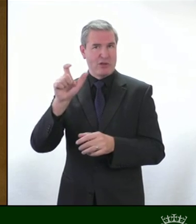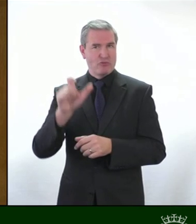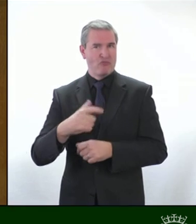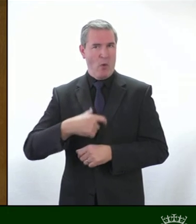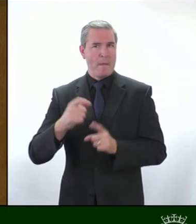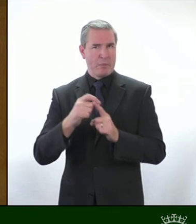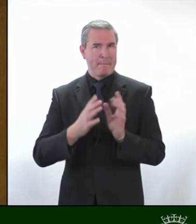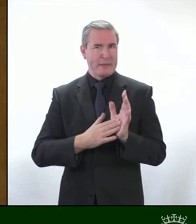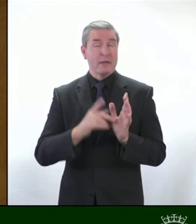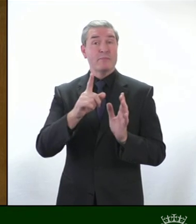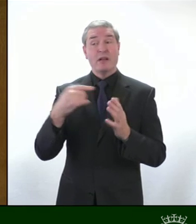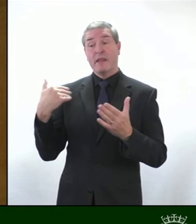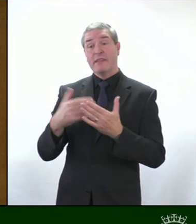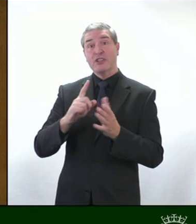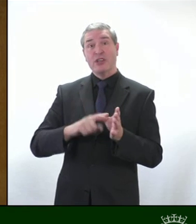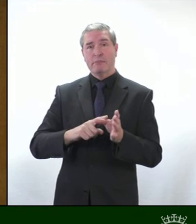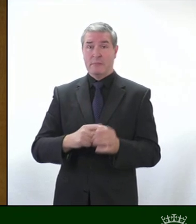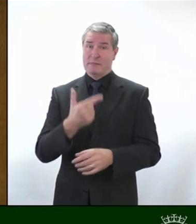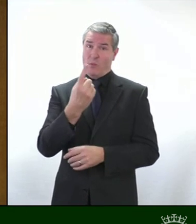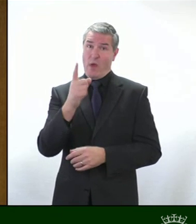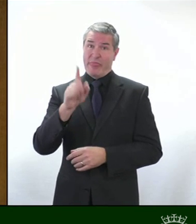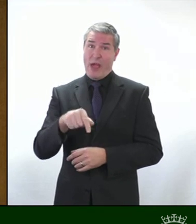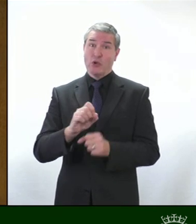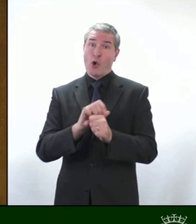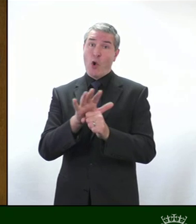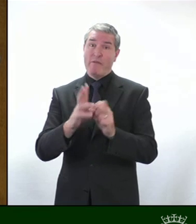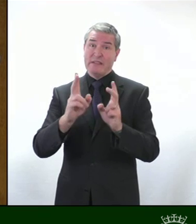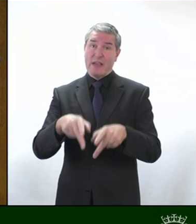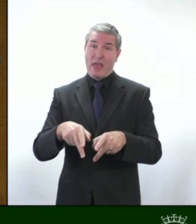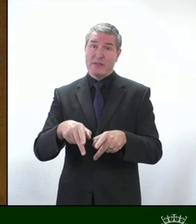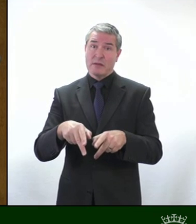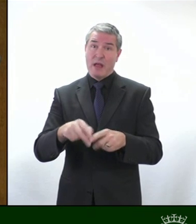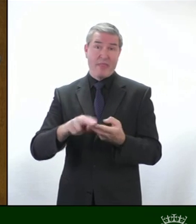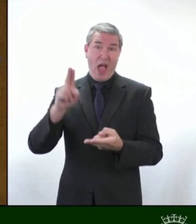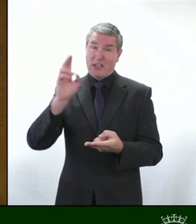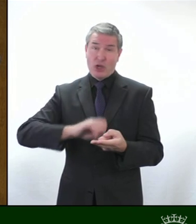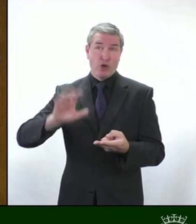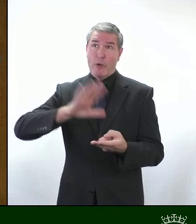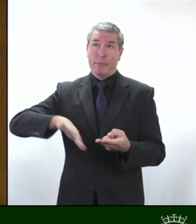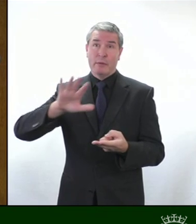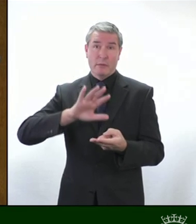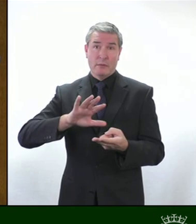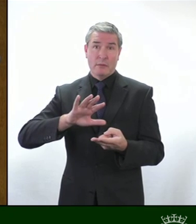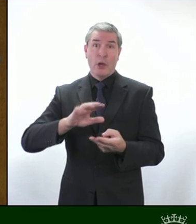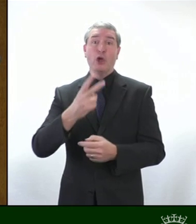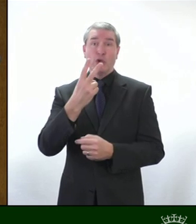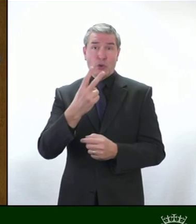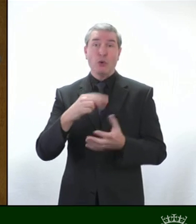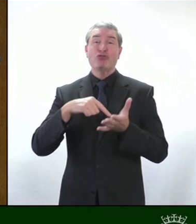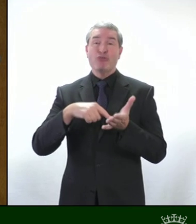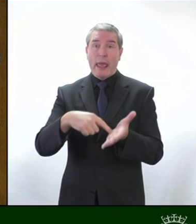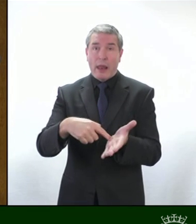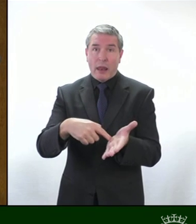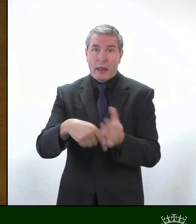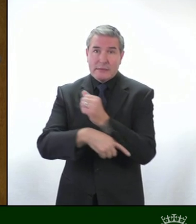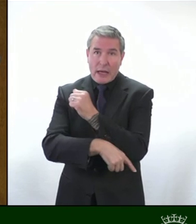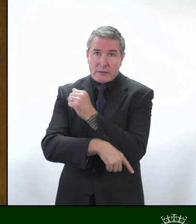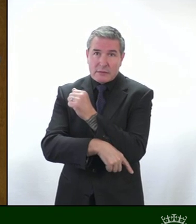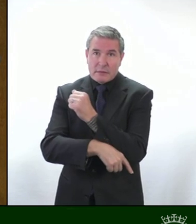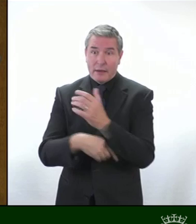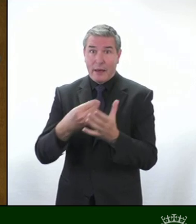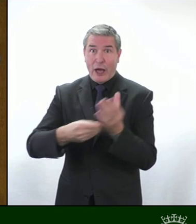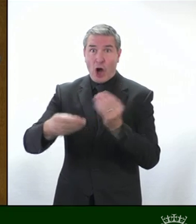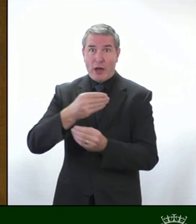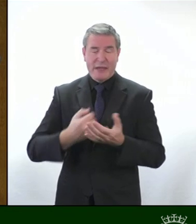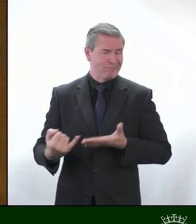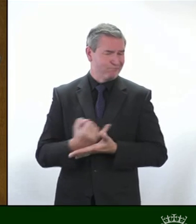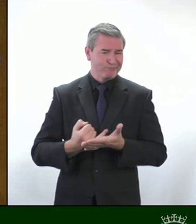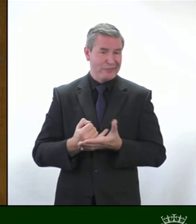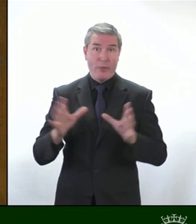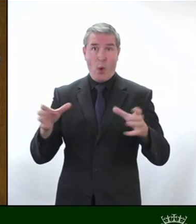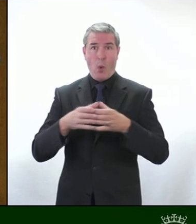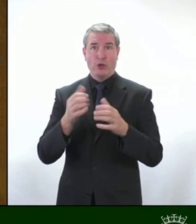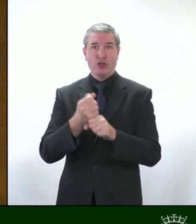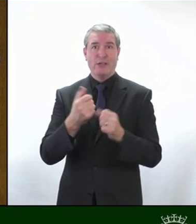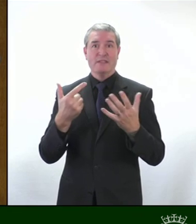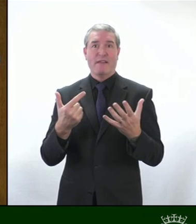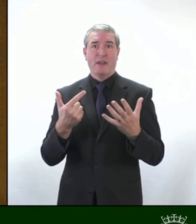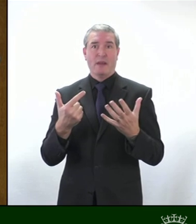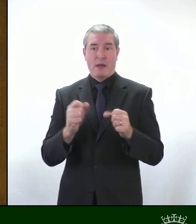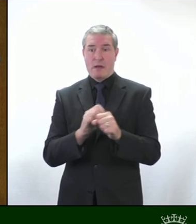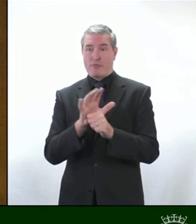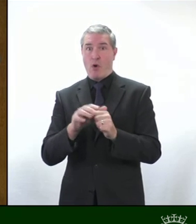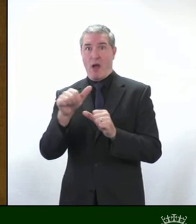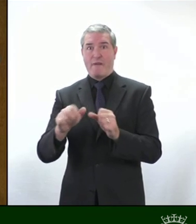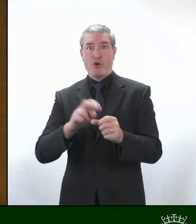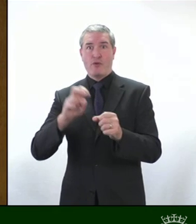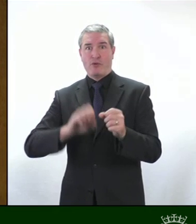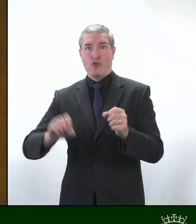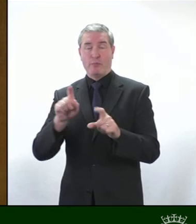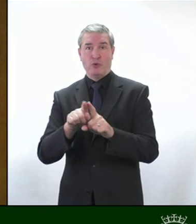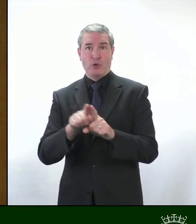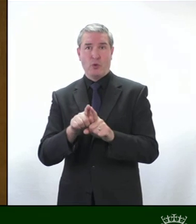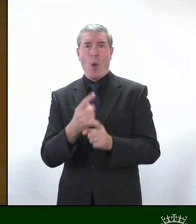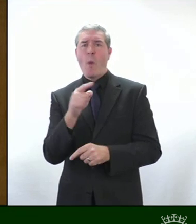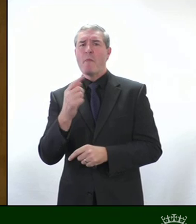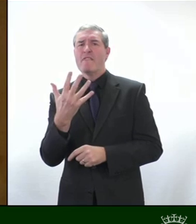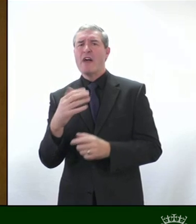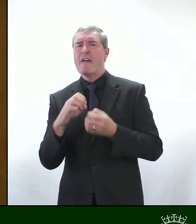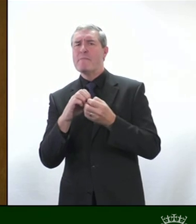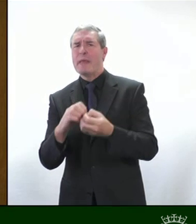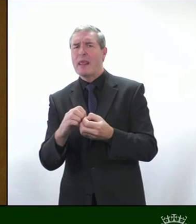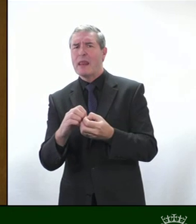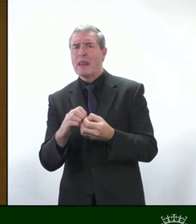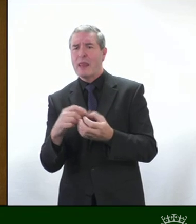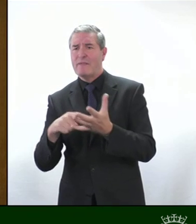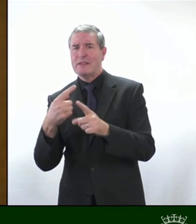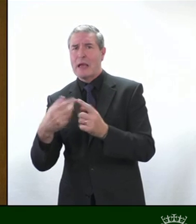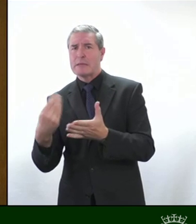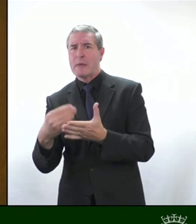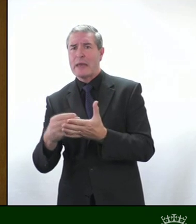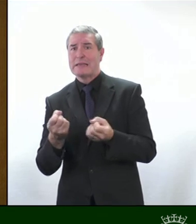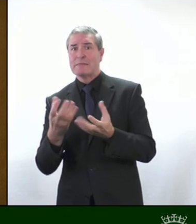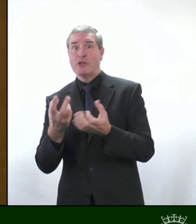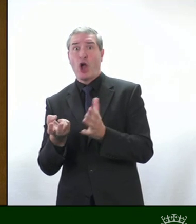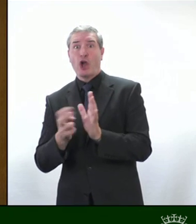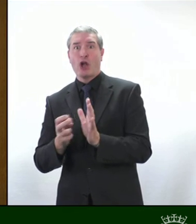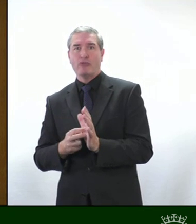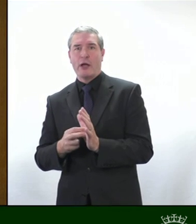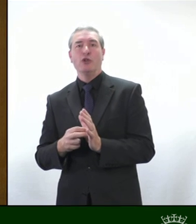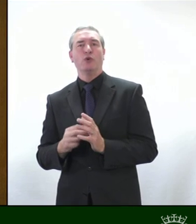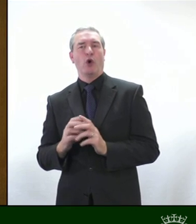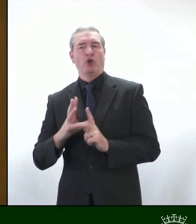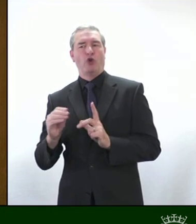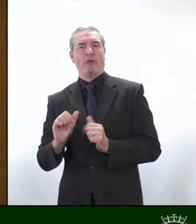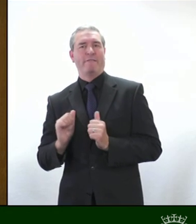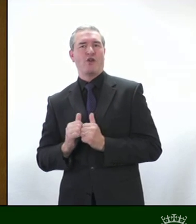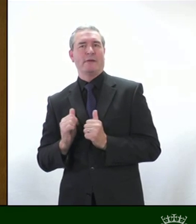However, in that time: over 71,000 covid deaths, the highest rate in Europe; over £2 trillion in debt, with the worst-performing economy in the G7; failing Brexit negotiations; and at least £1.5 billion of taxpayers’ money spent on contracts for Tory friends and donors.